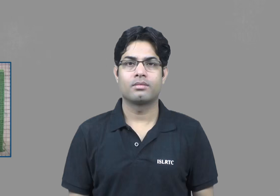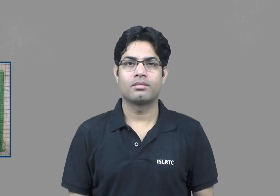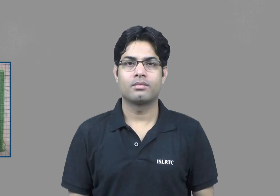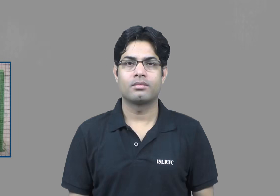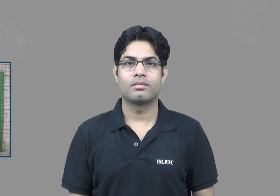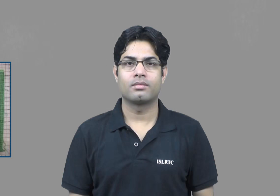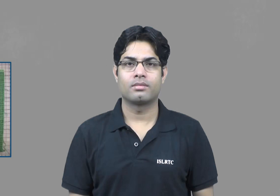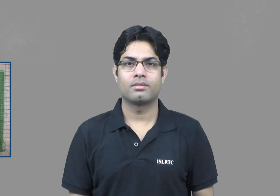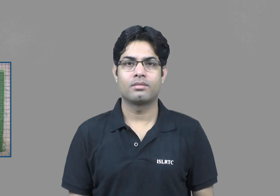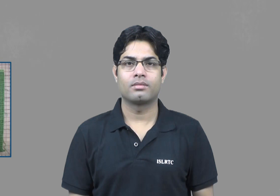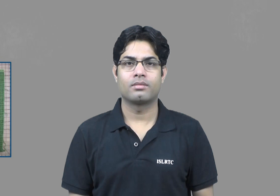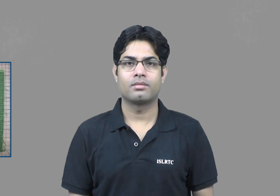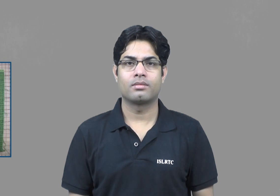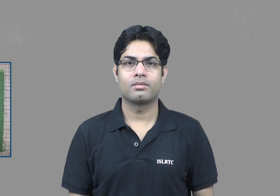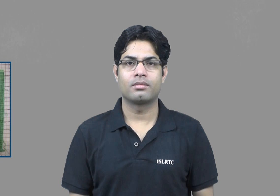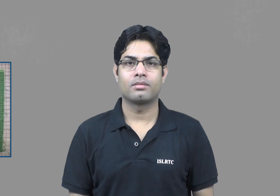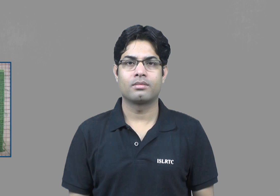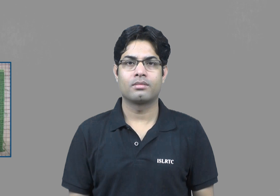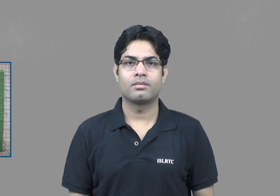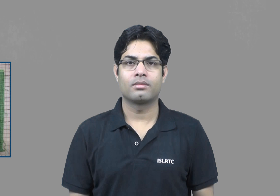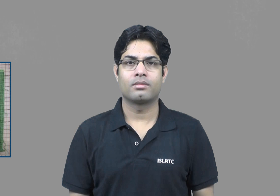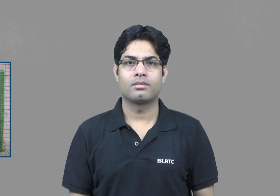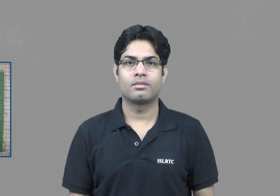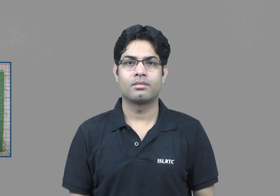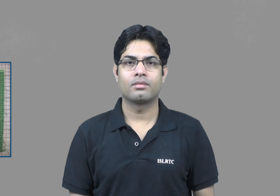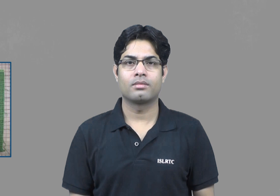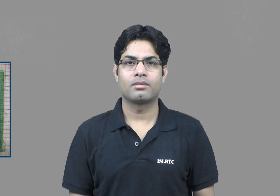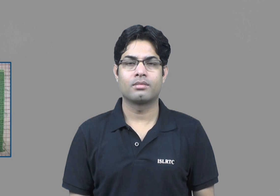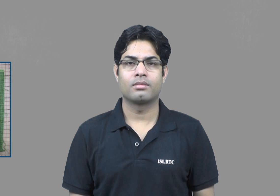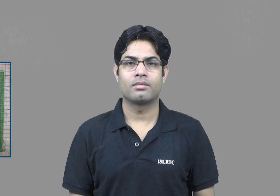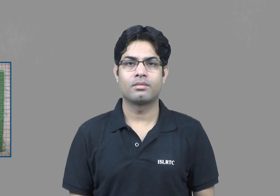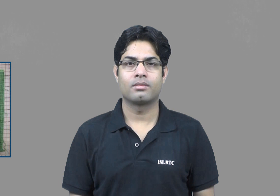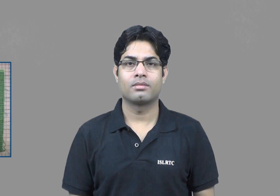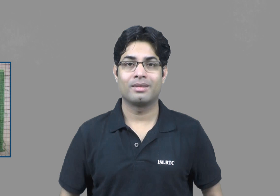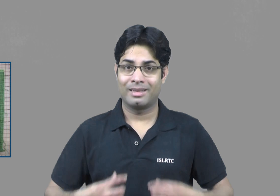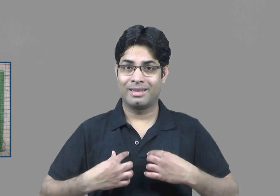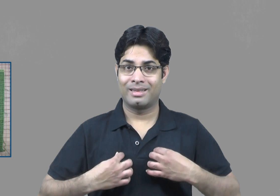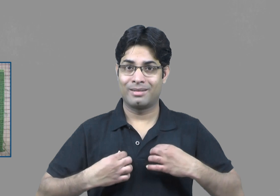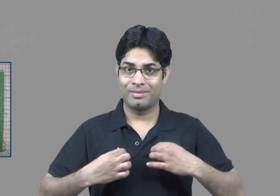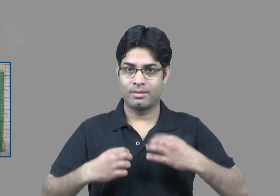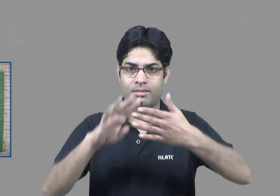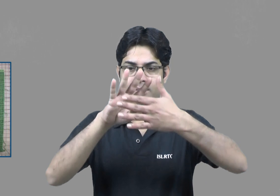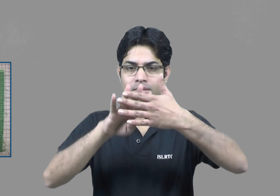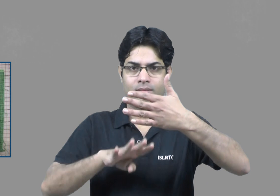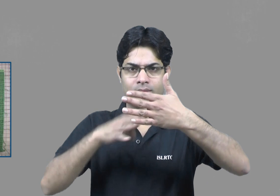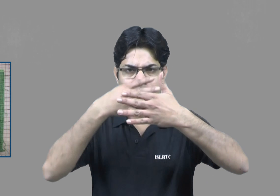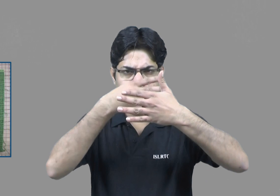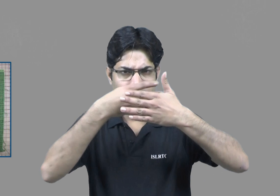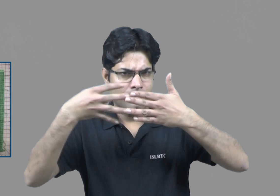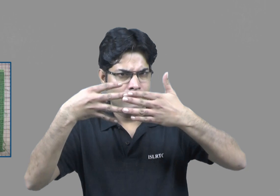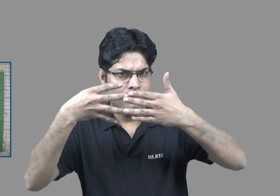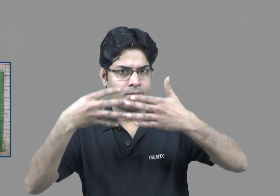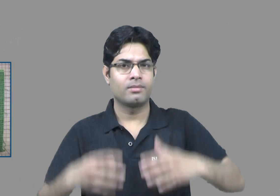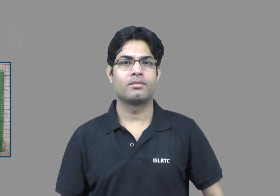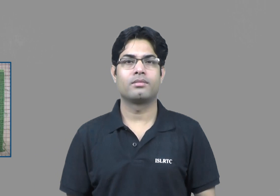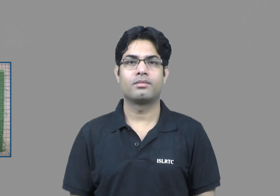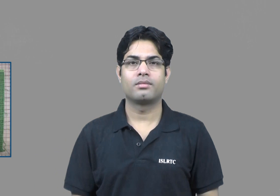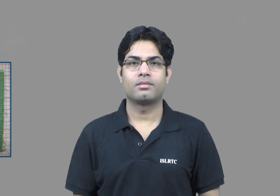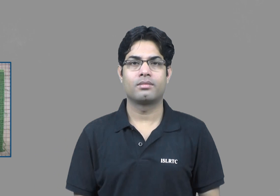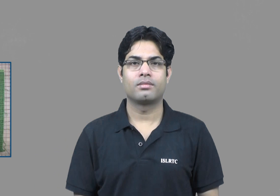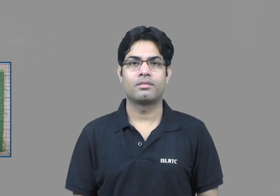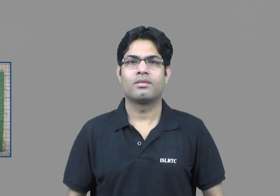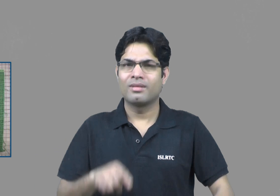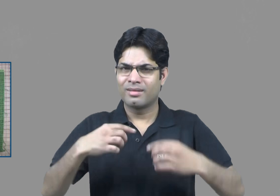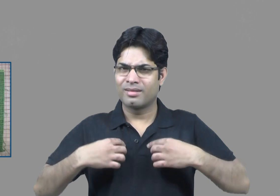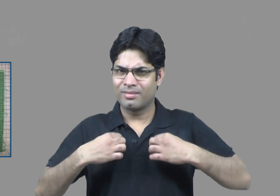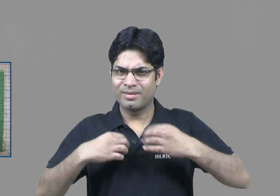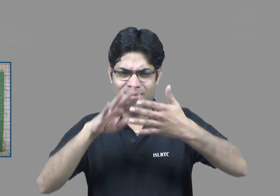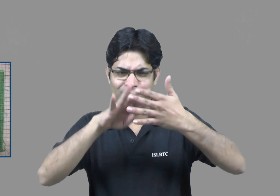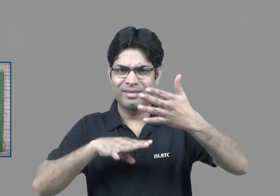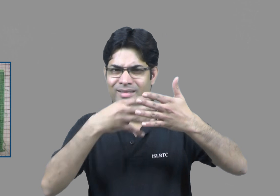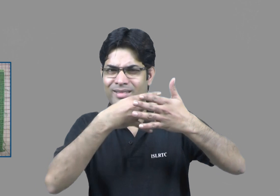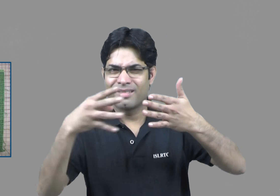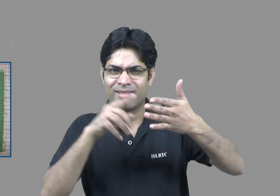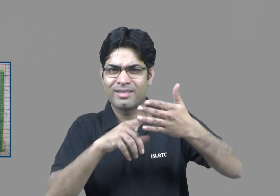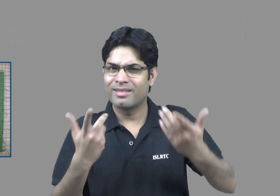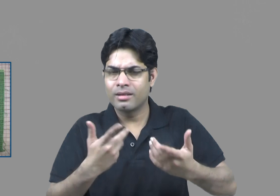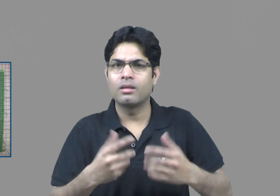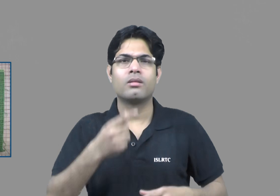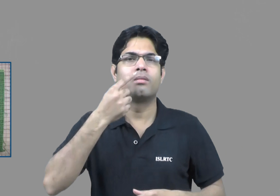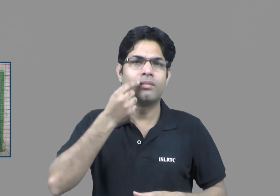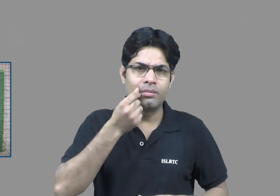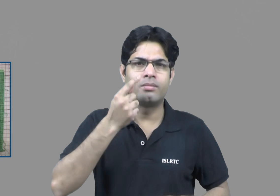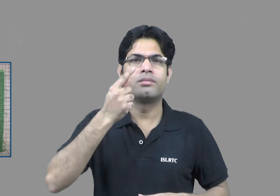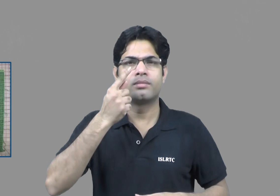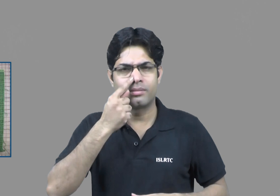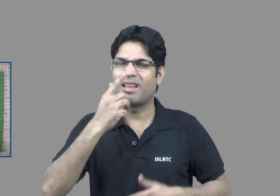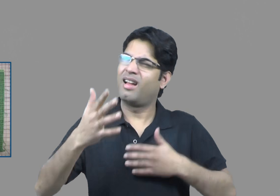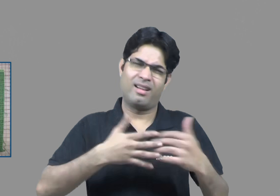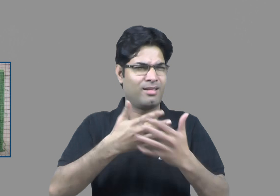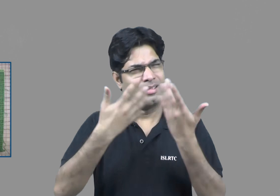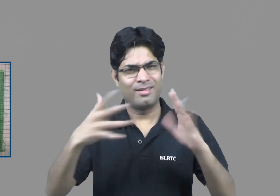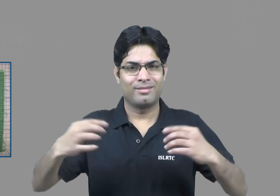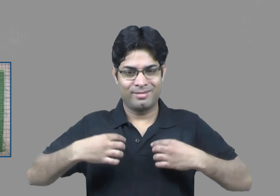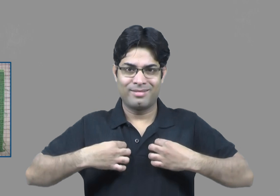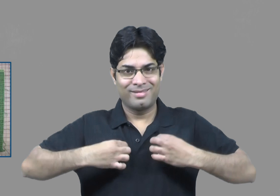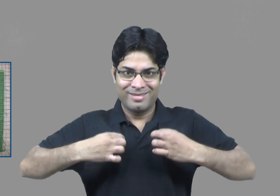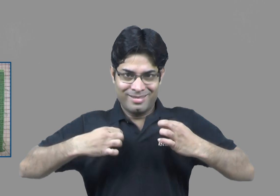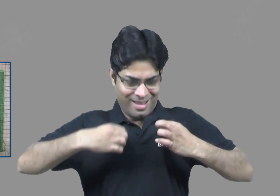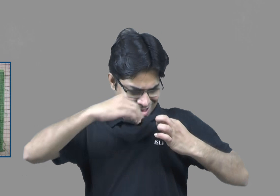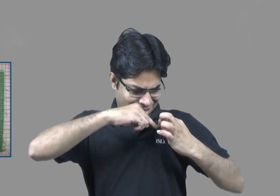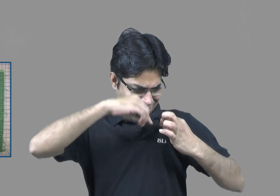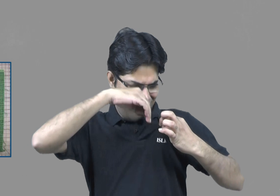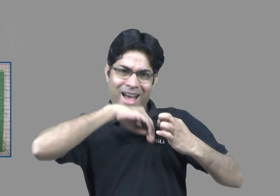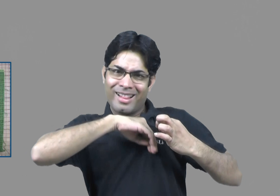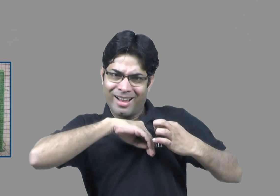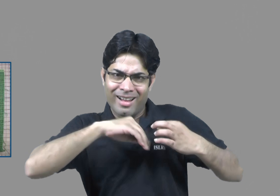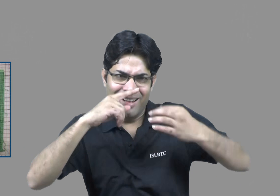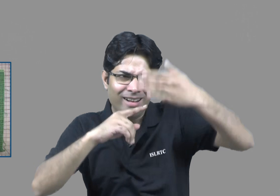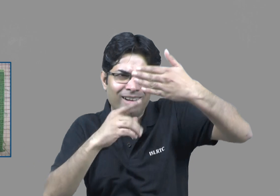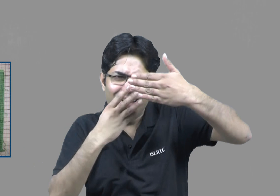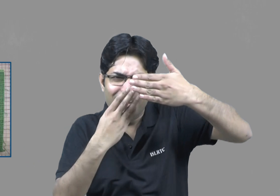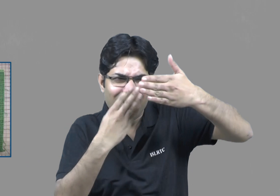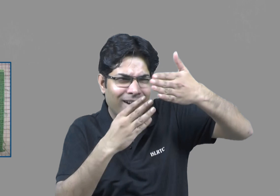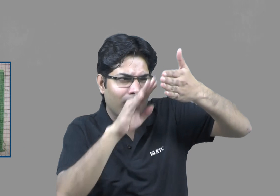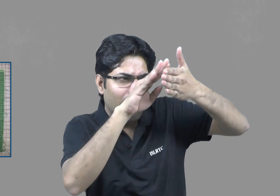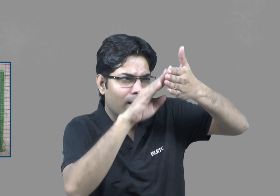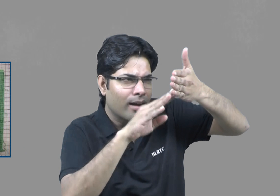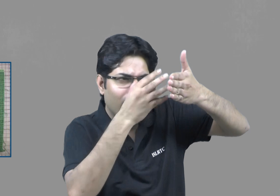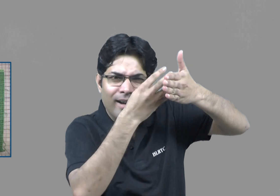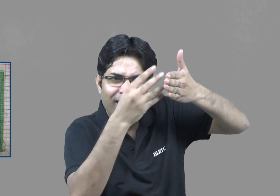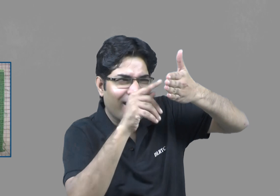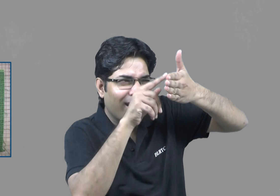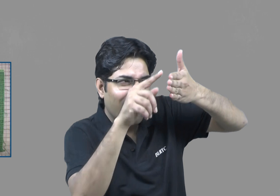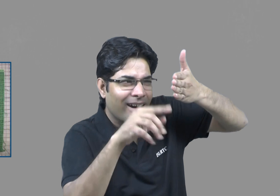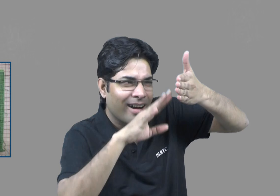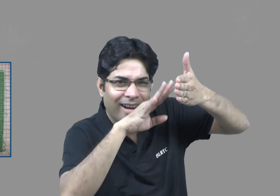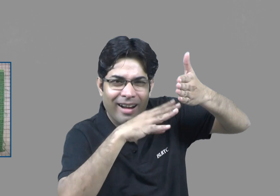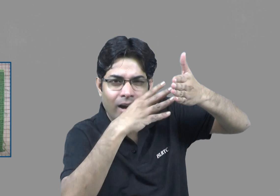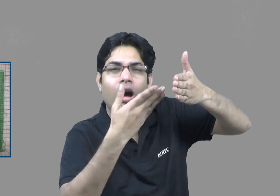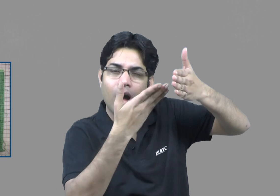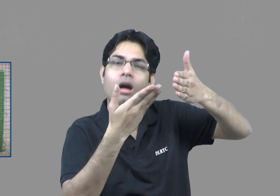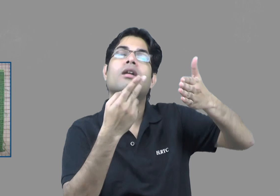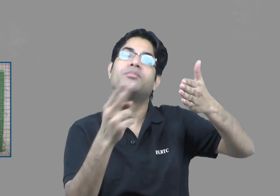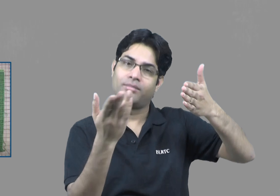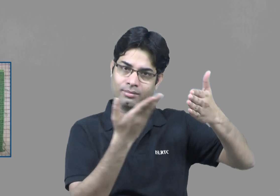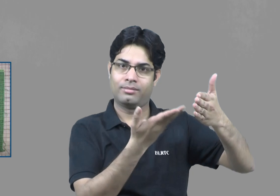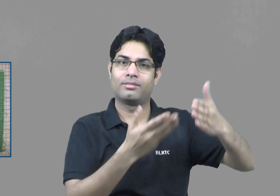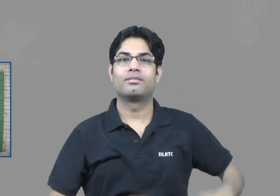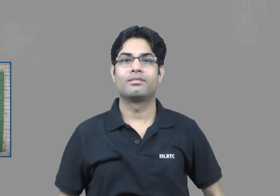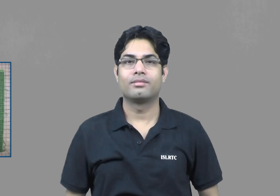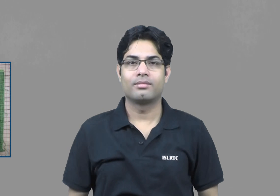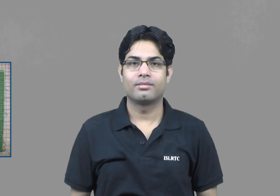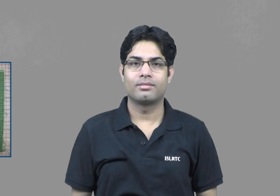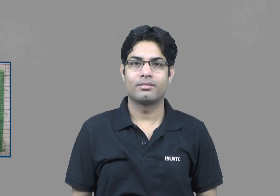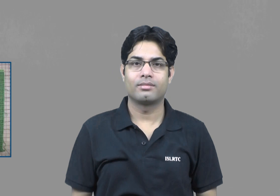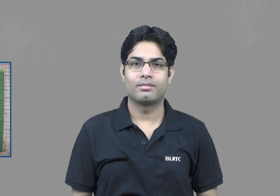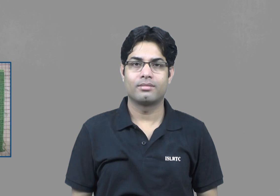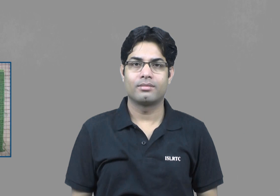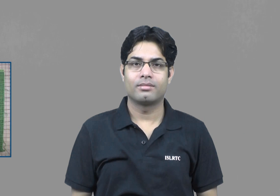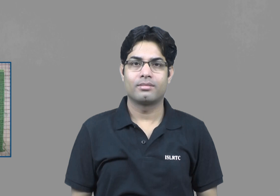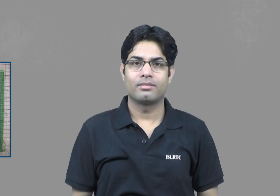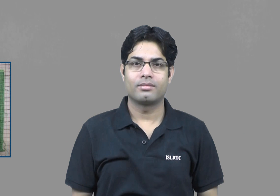Cross Grain